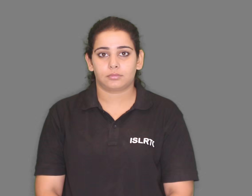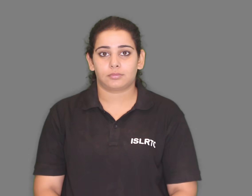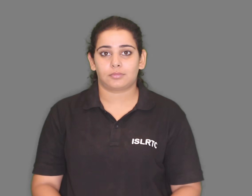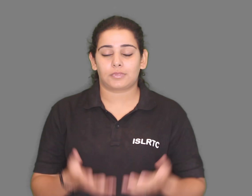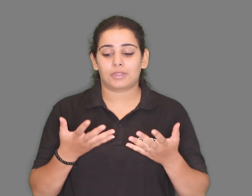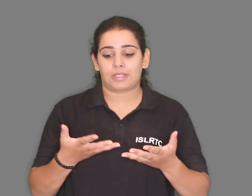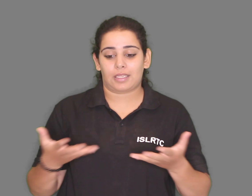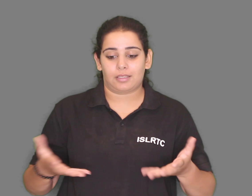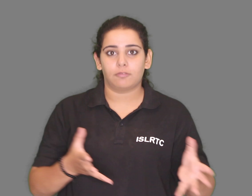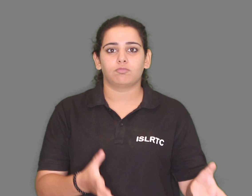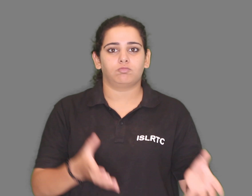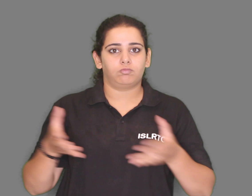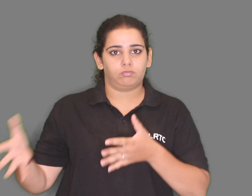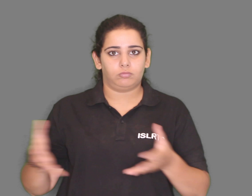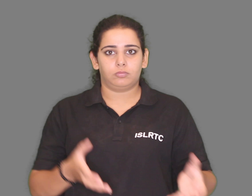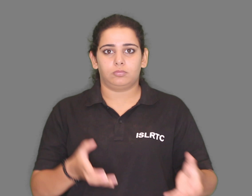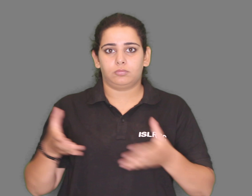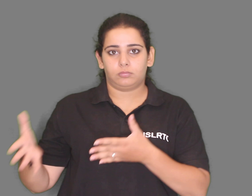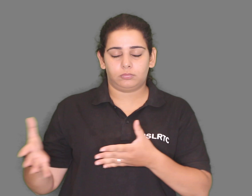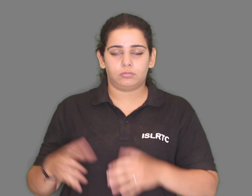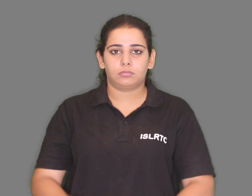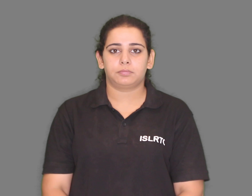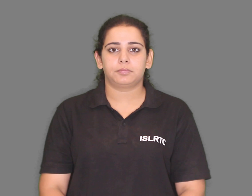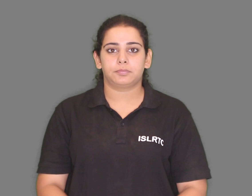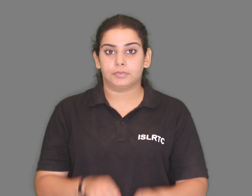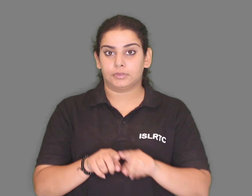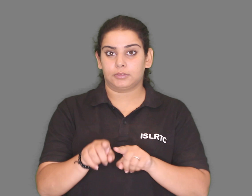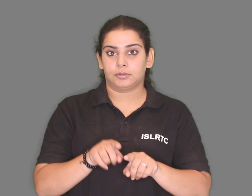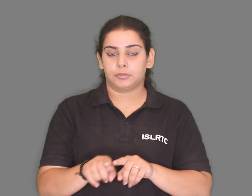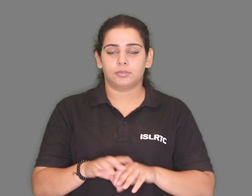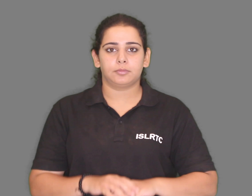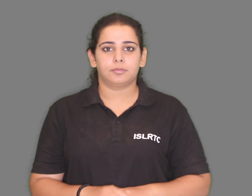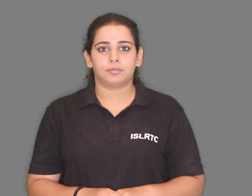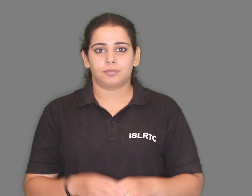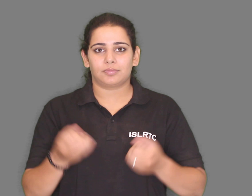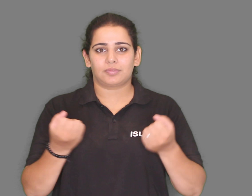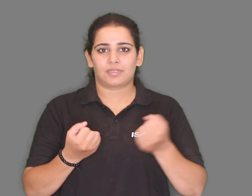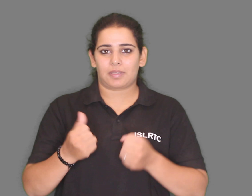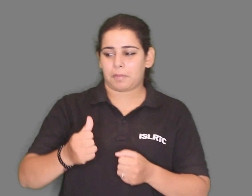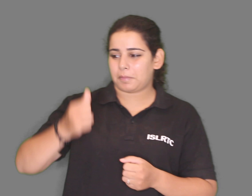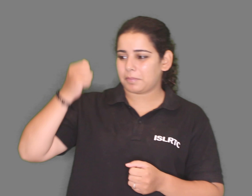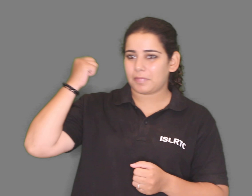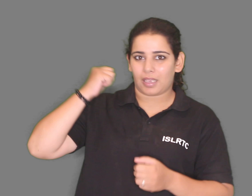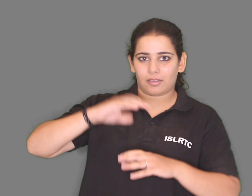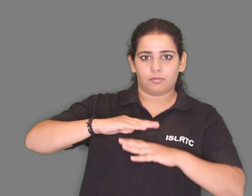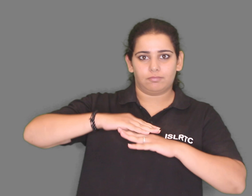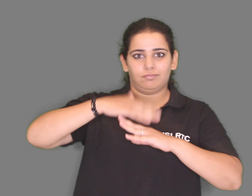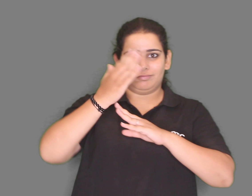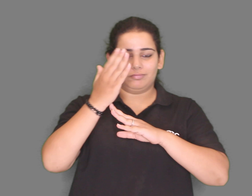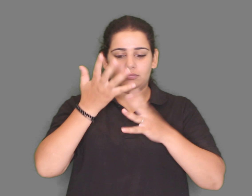Boot Backside of car to put luggage